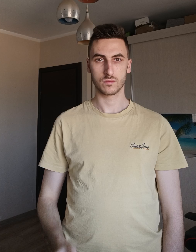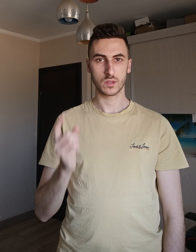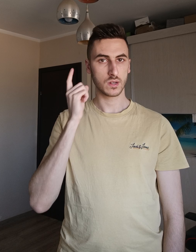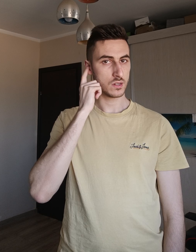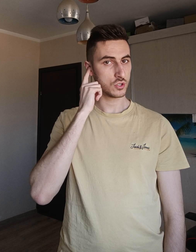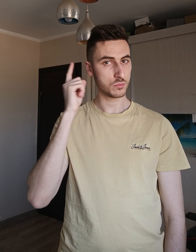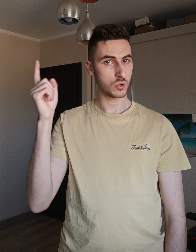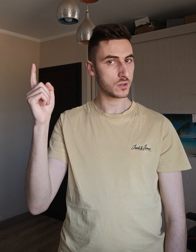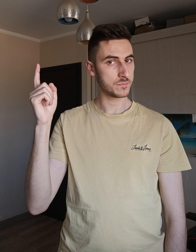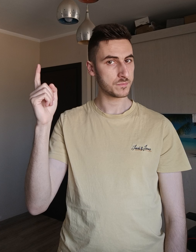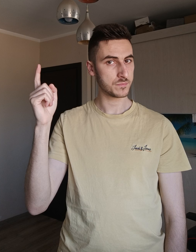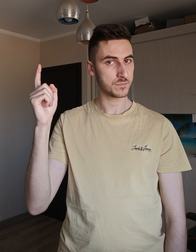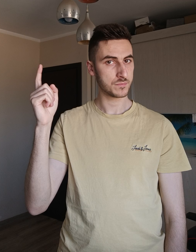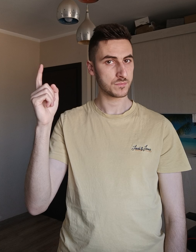לשמוע